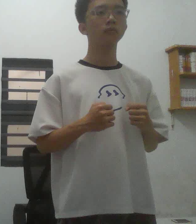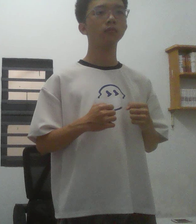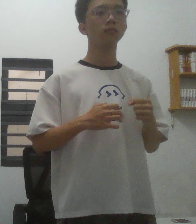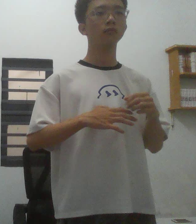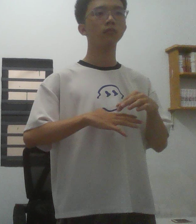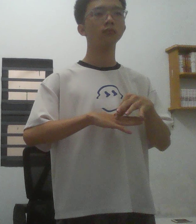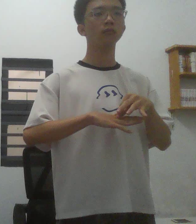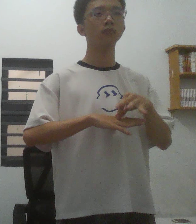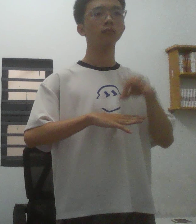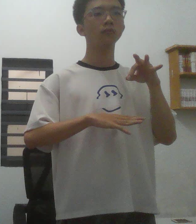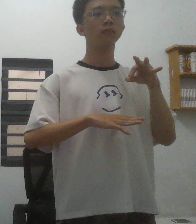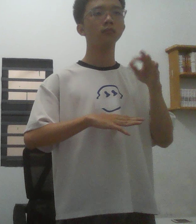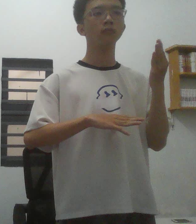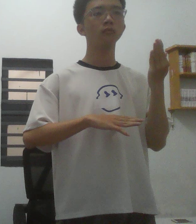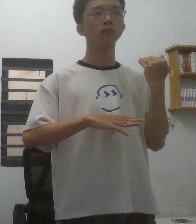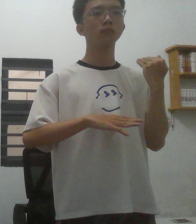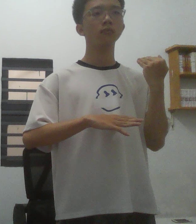tuan truoc